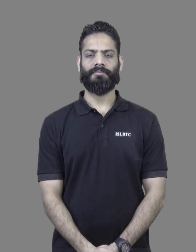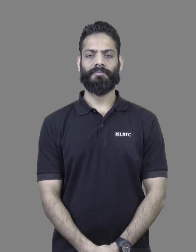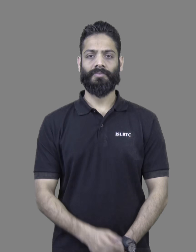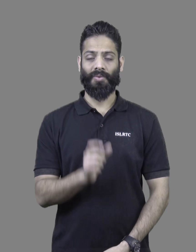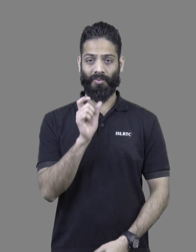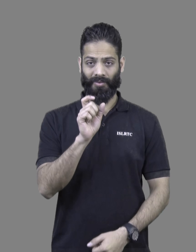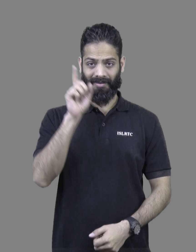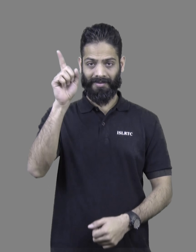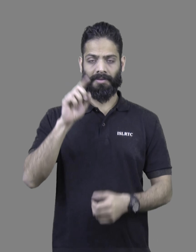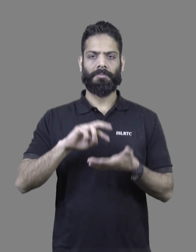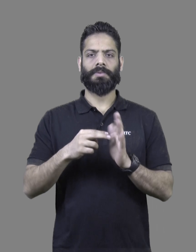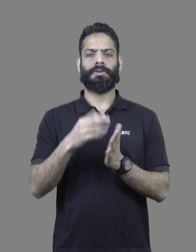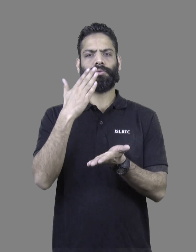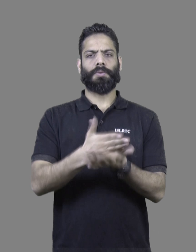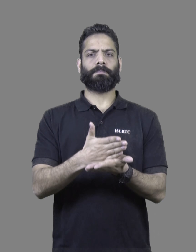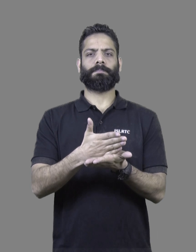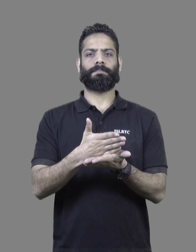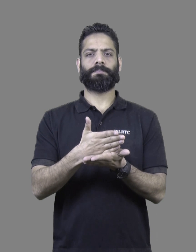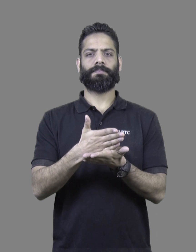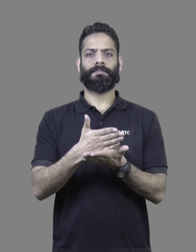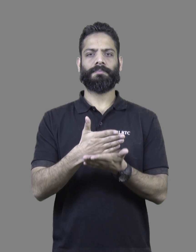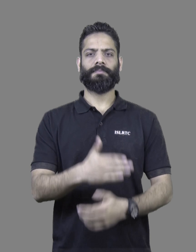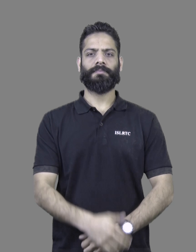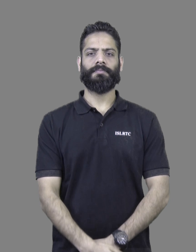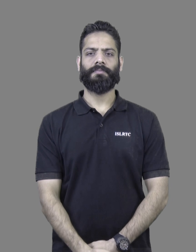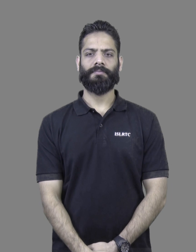Cease Discontinue Halt Stop